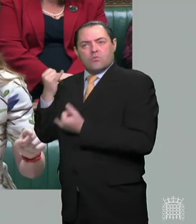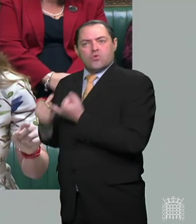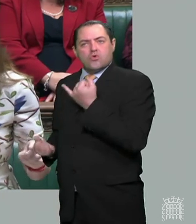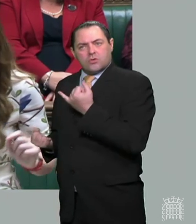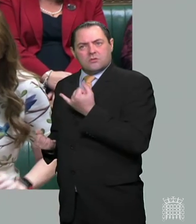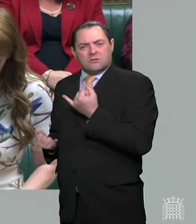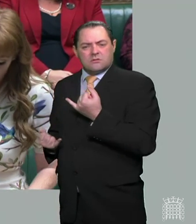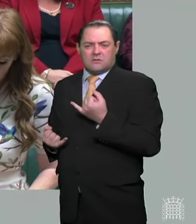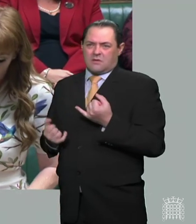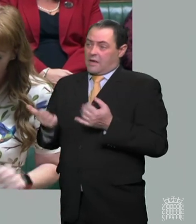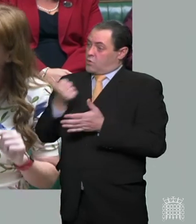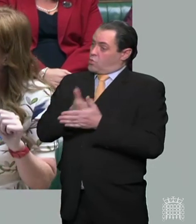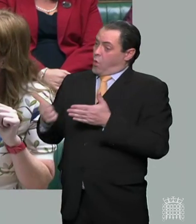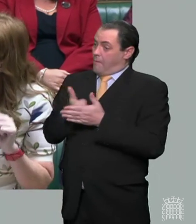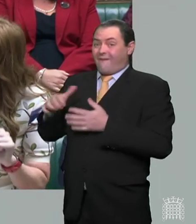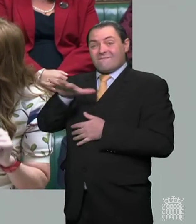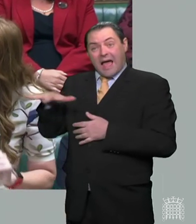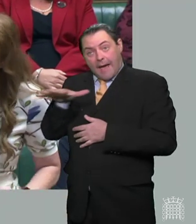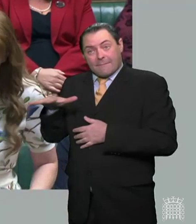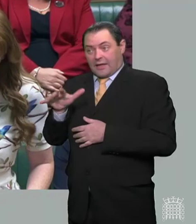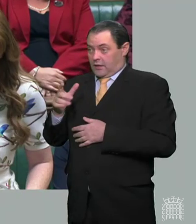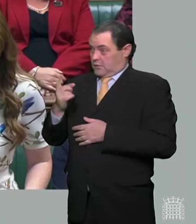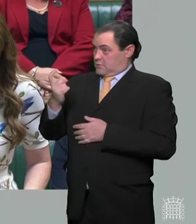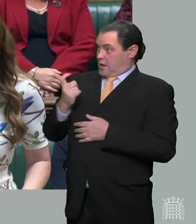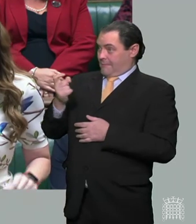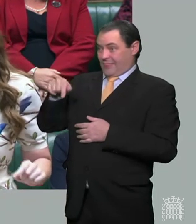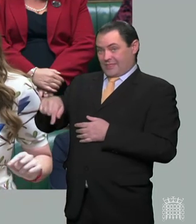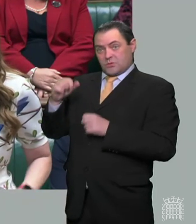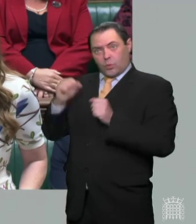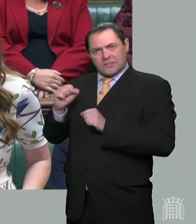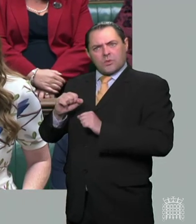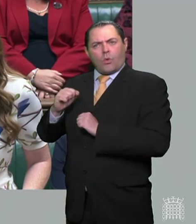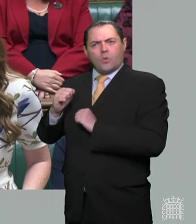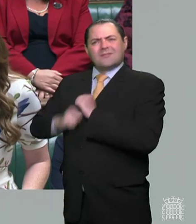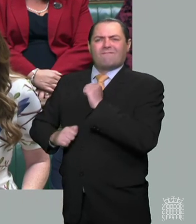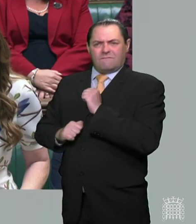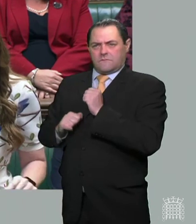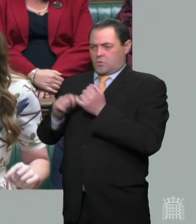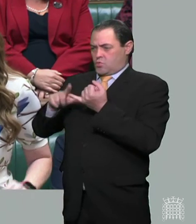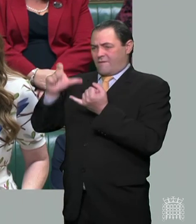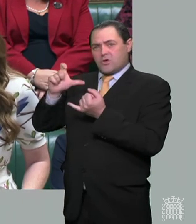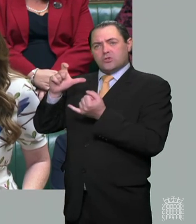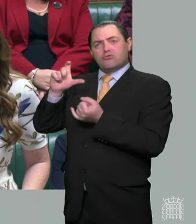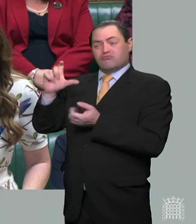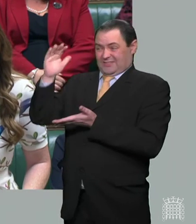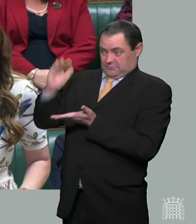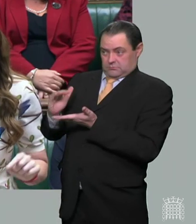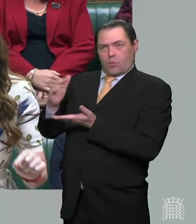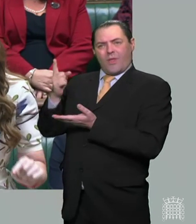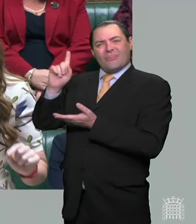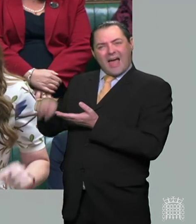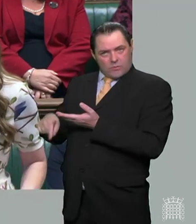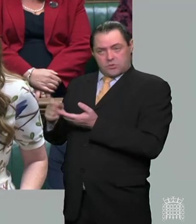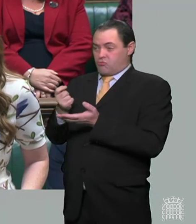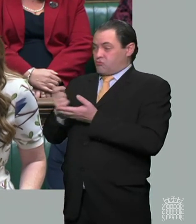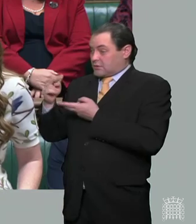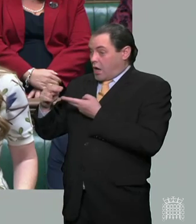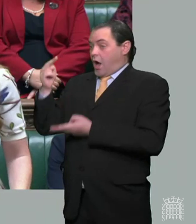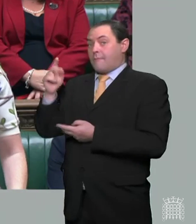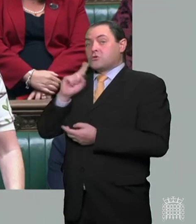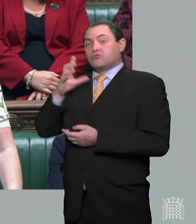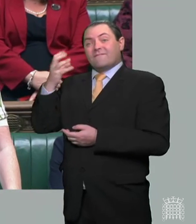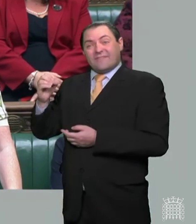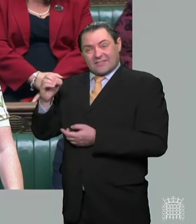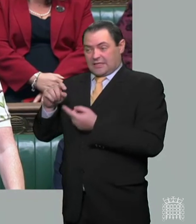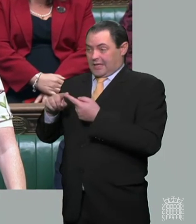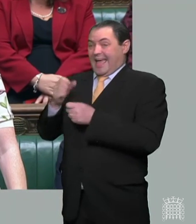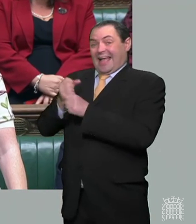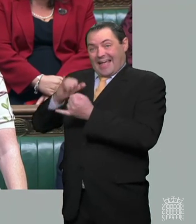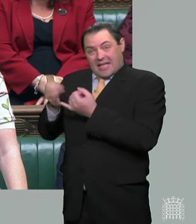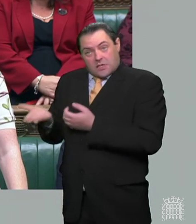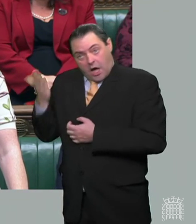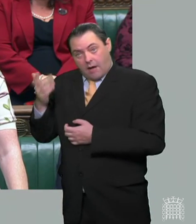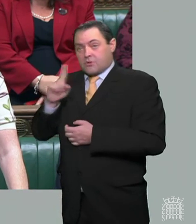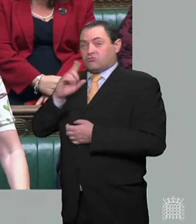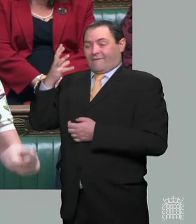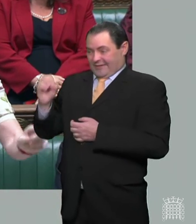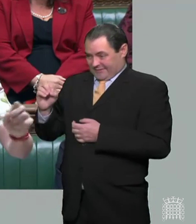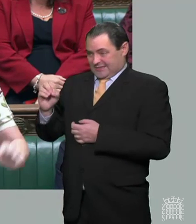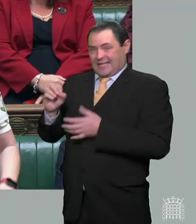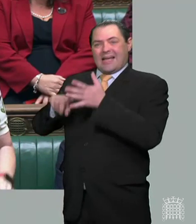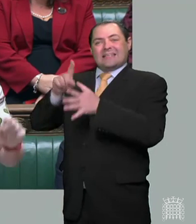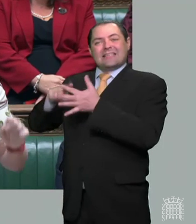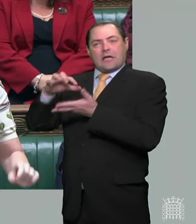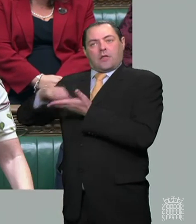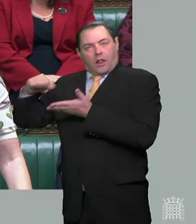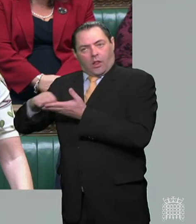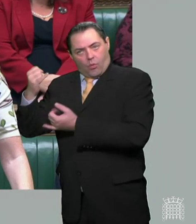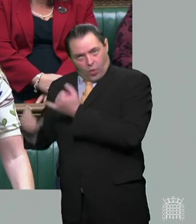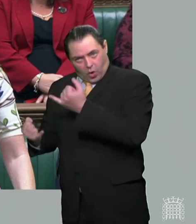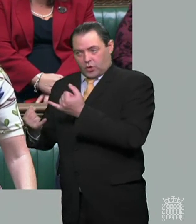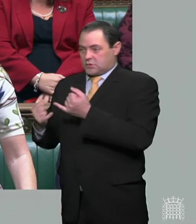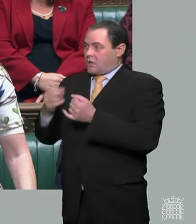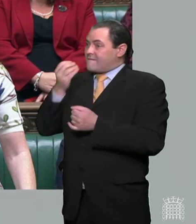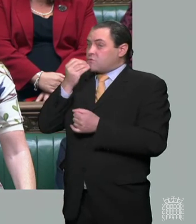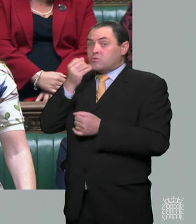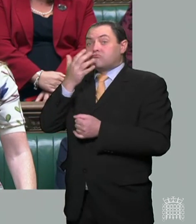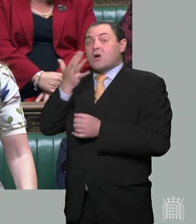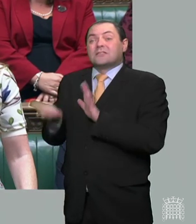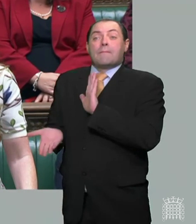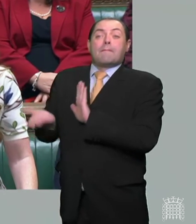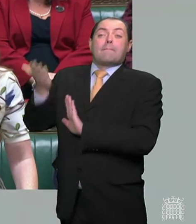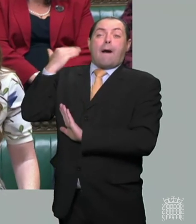A typical family are facing a tough winter this year: universal credit down 1,000 quid, rent up 150 quid, gas bills up 150 quid, taxes up and food prices soaring.